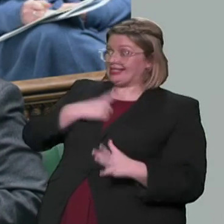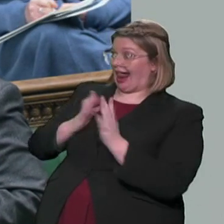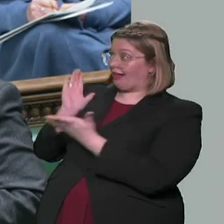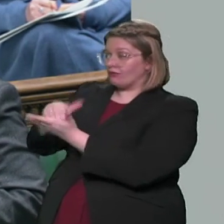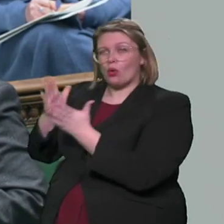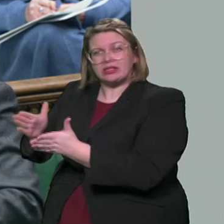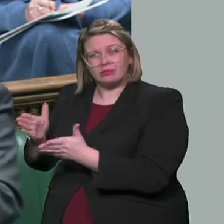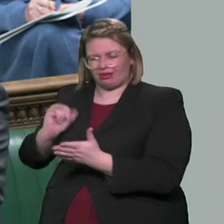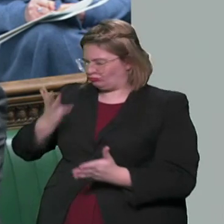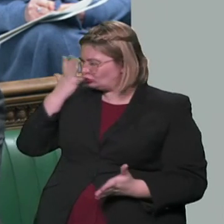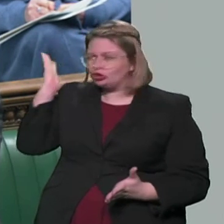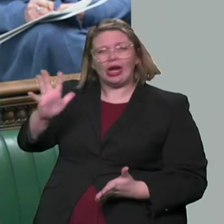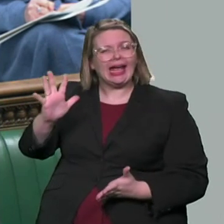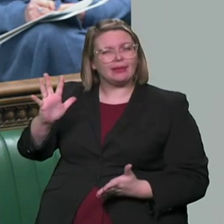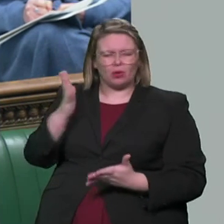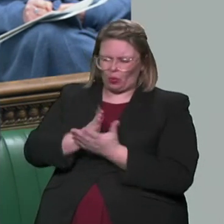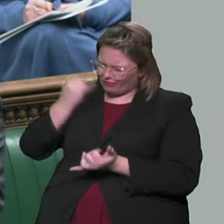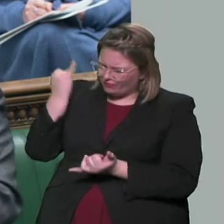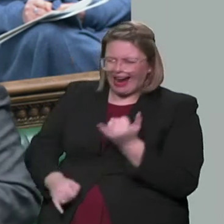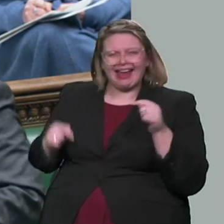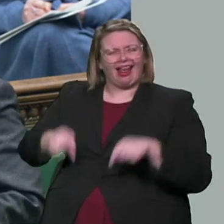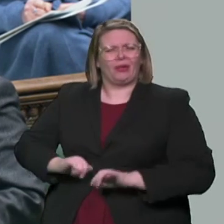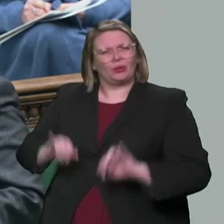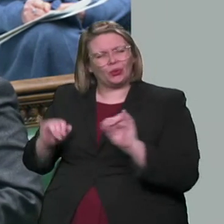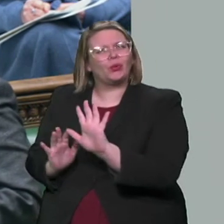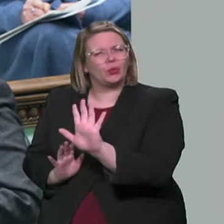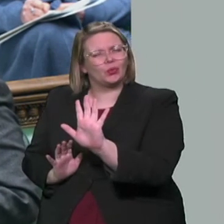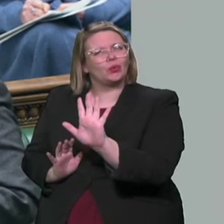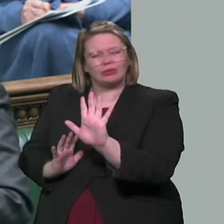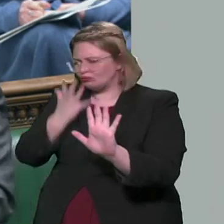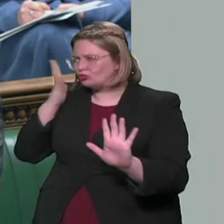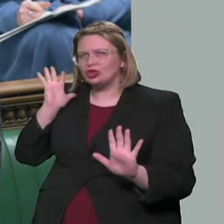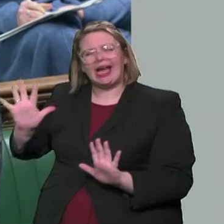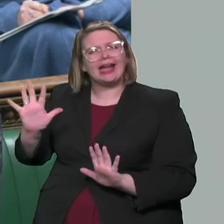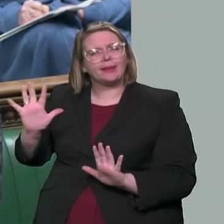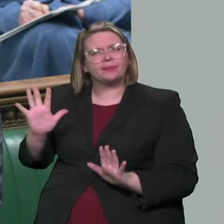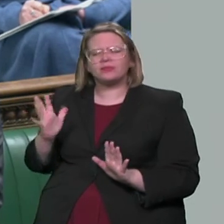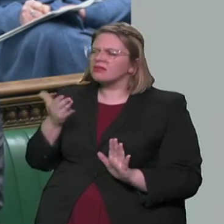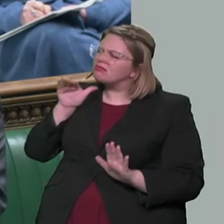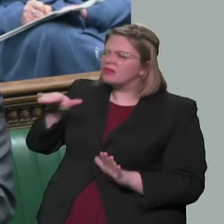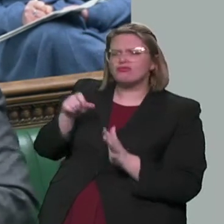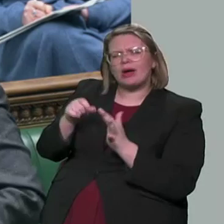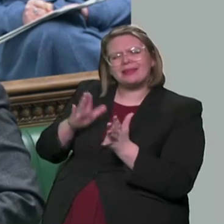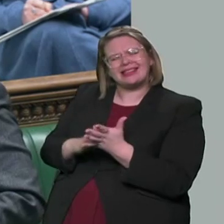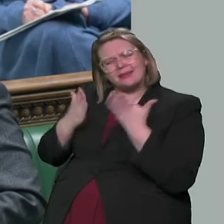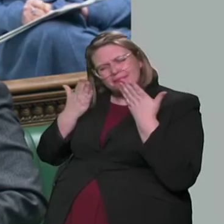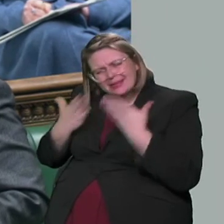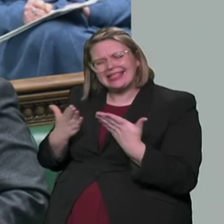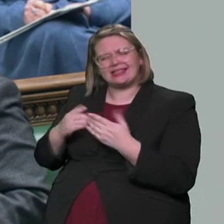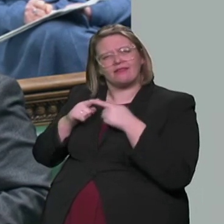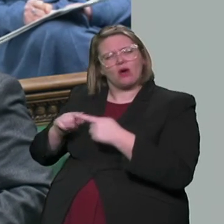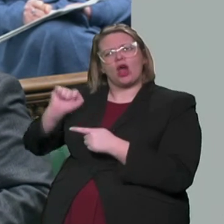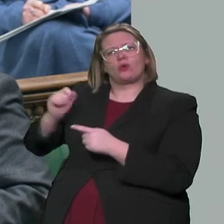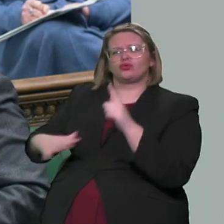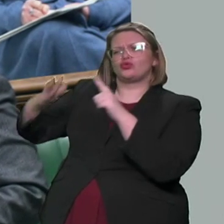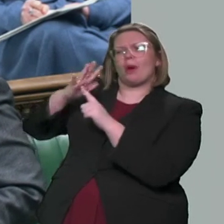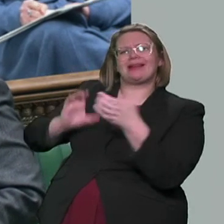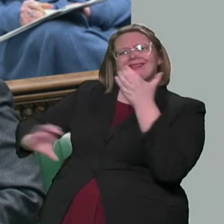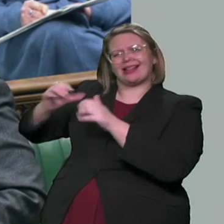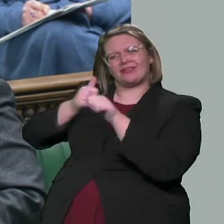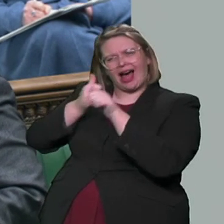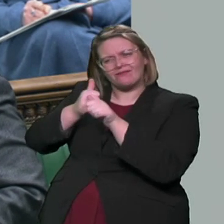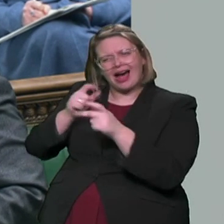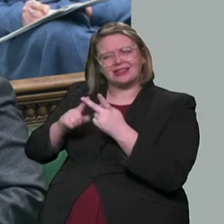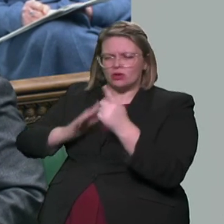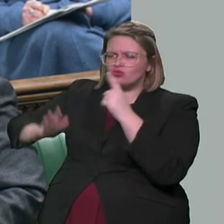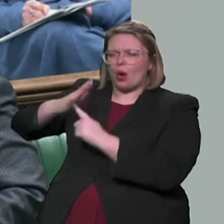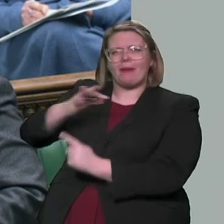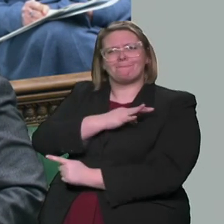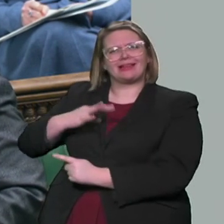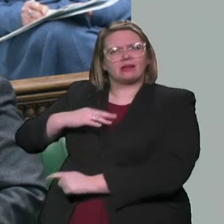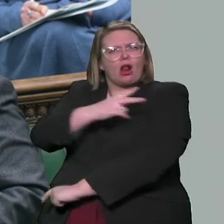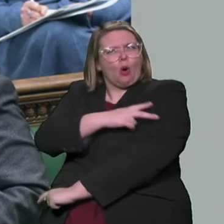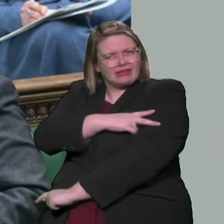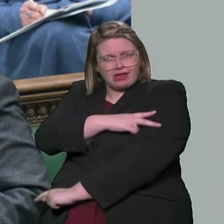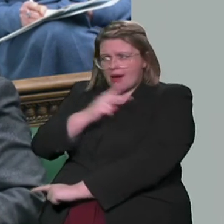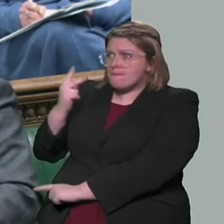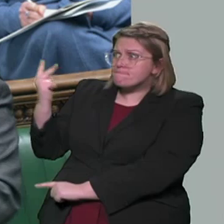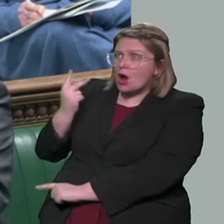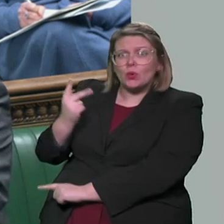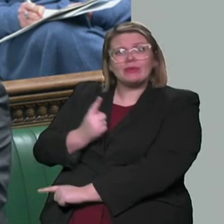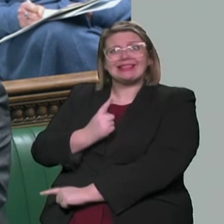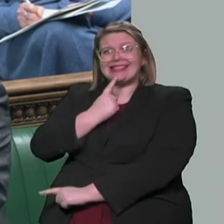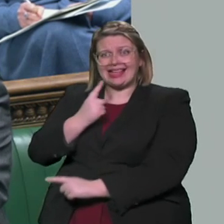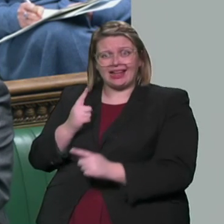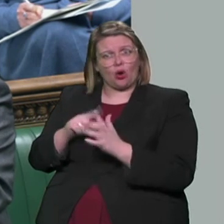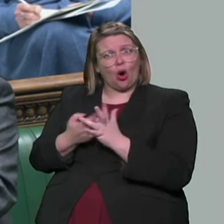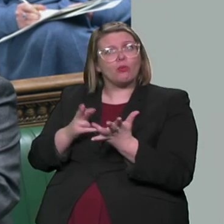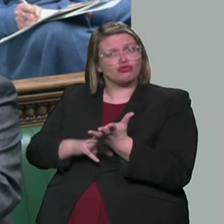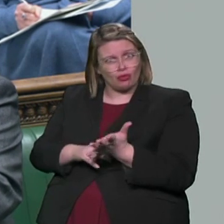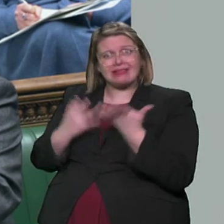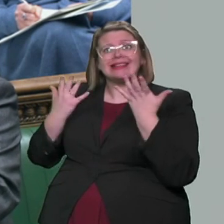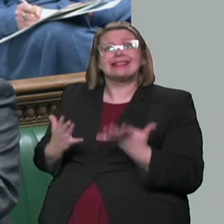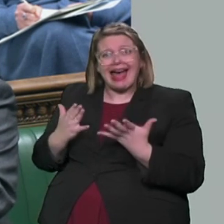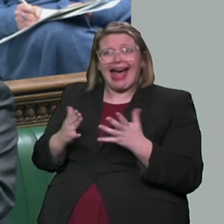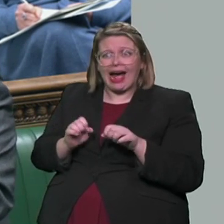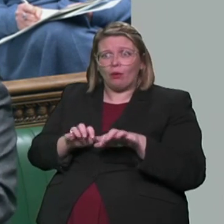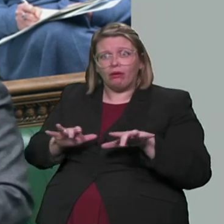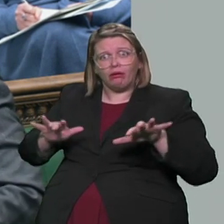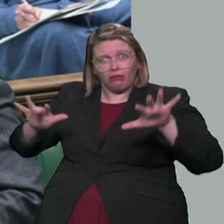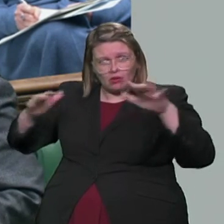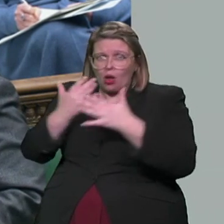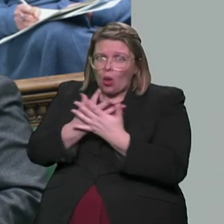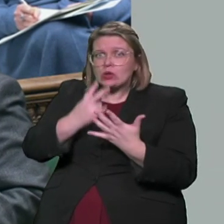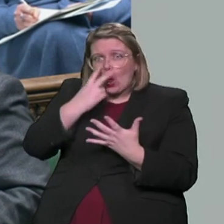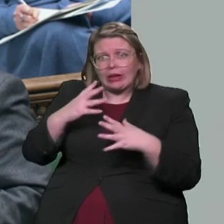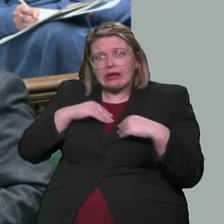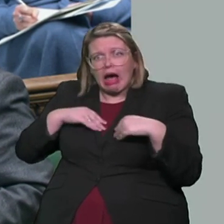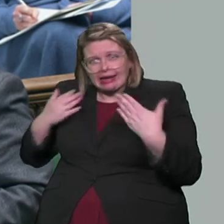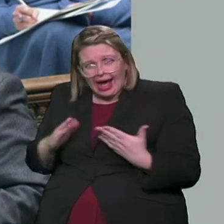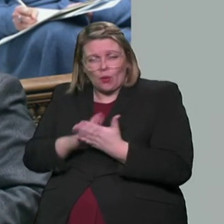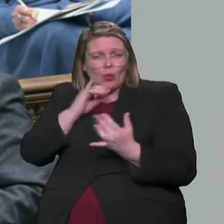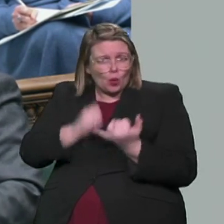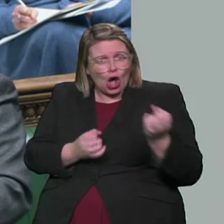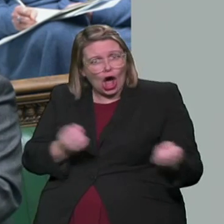How appalling, Prime Minister! What a failure! Will the Prime Minister now listen to his chief scientific adviser and chief medical officer, who acknowledge that the disease is moving up the age ranges and that we can expect increased pressure on hospitals?